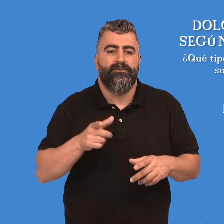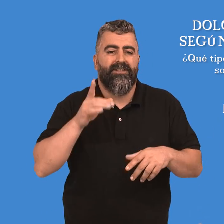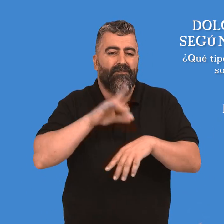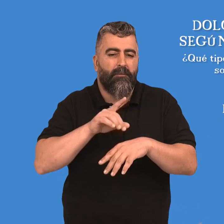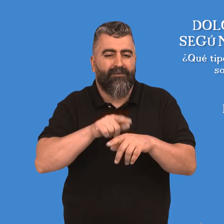enfermo